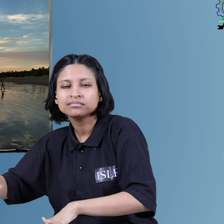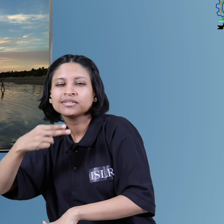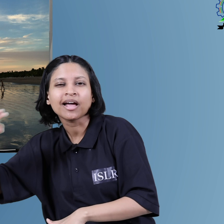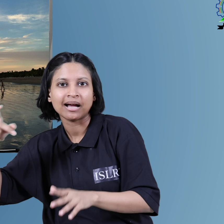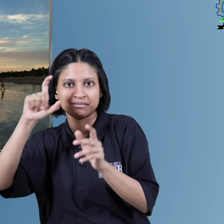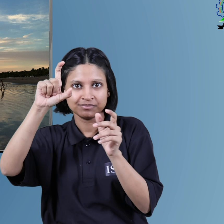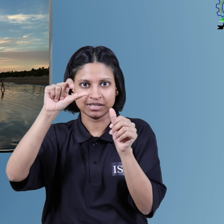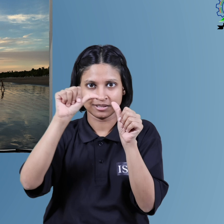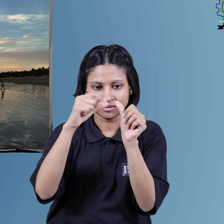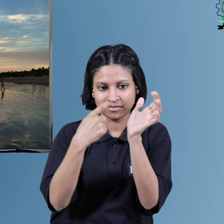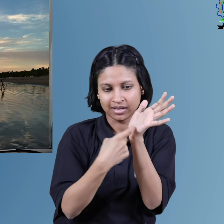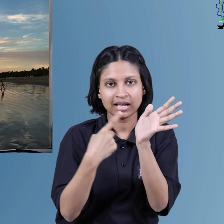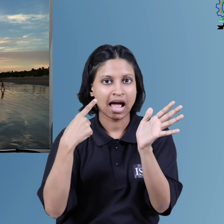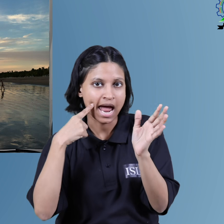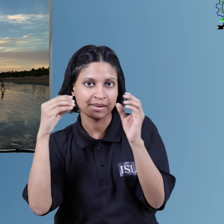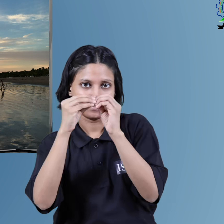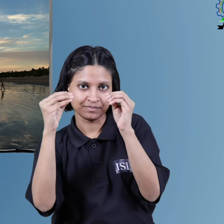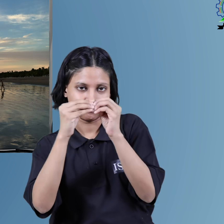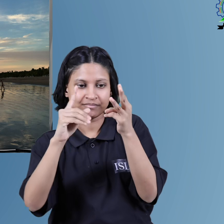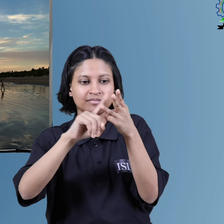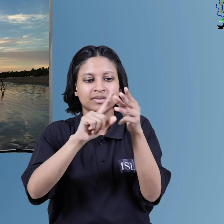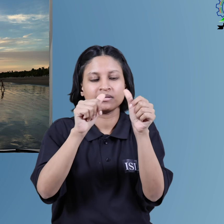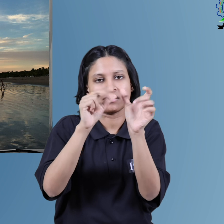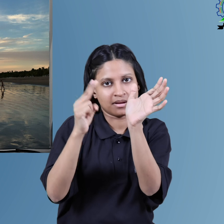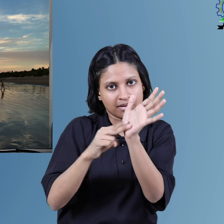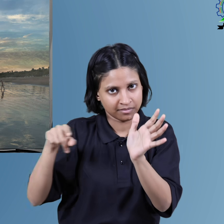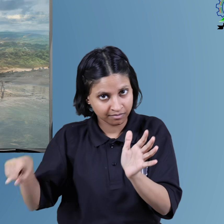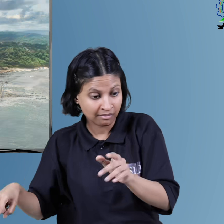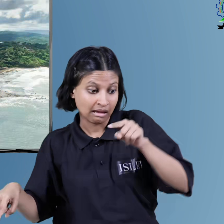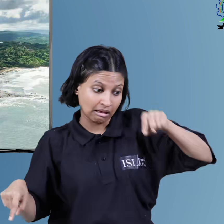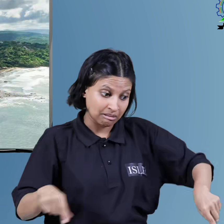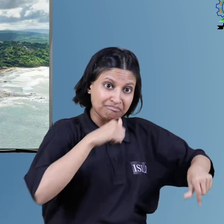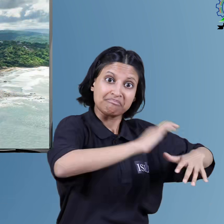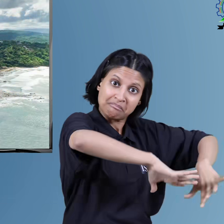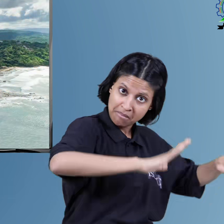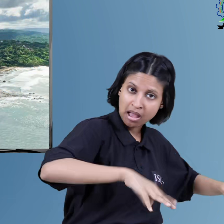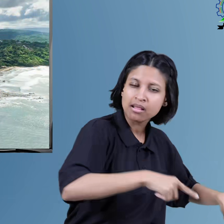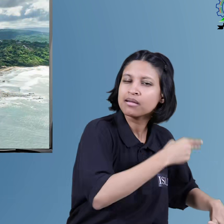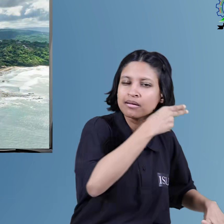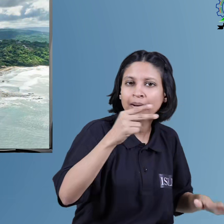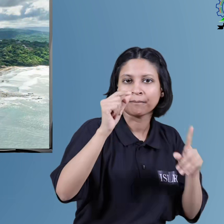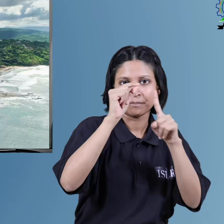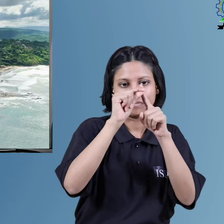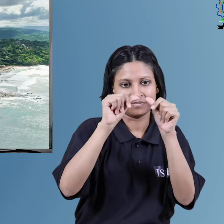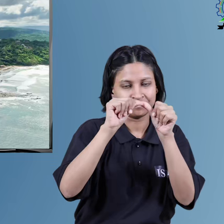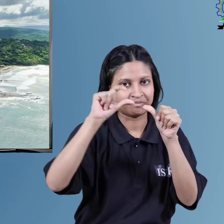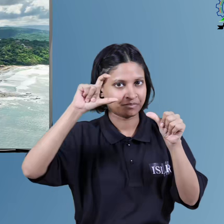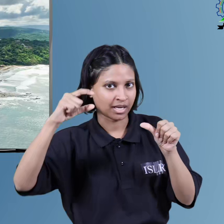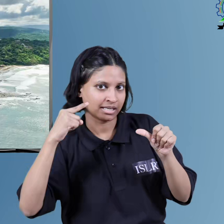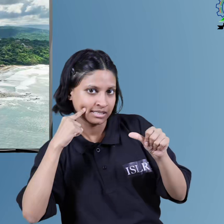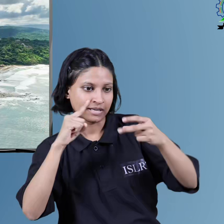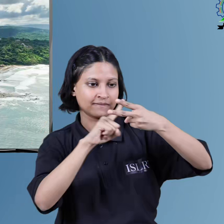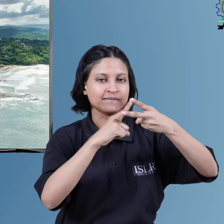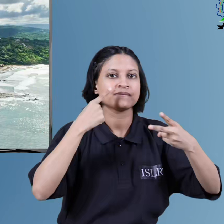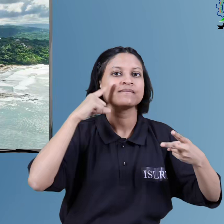along both the Caribbean and the Pacific coasts.